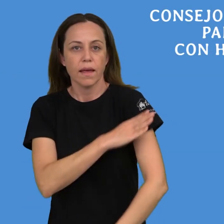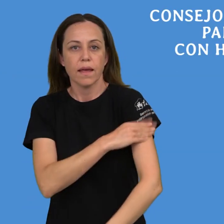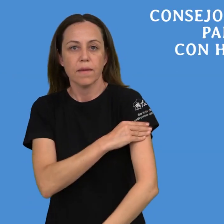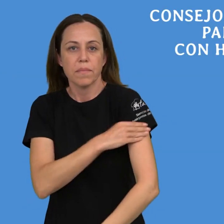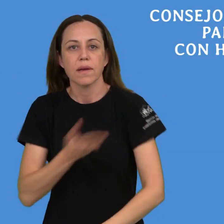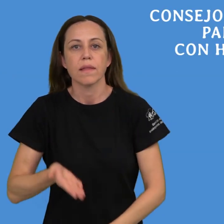tensión